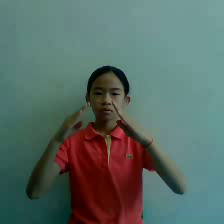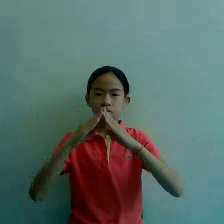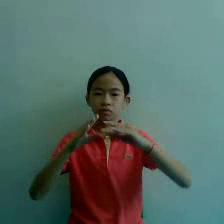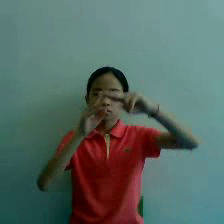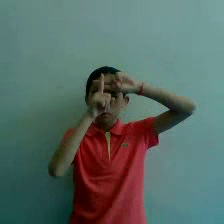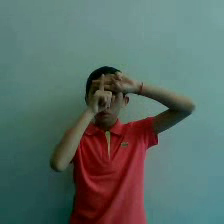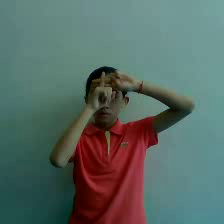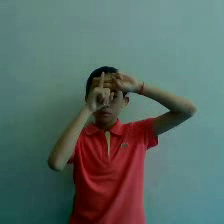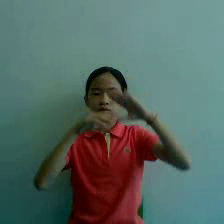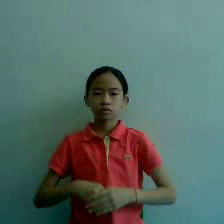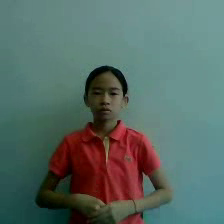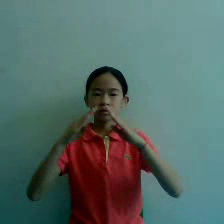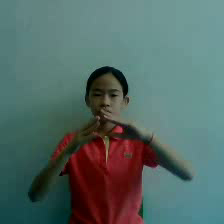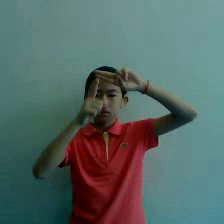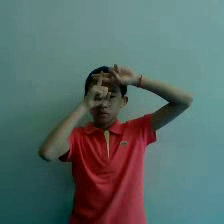Bệnh viện